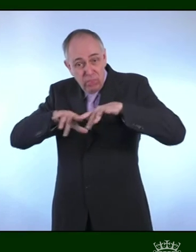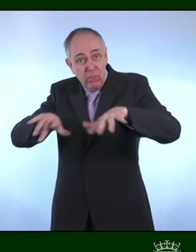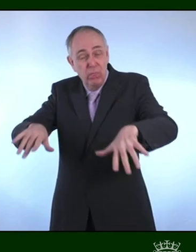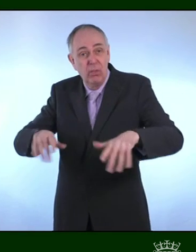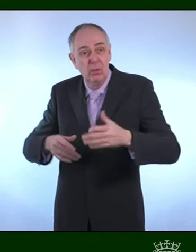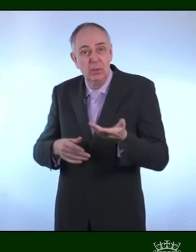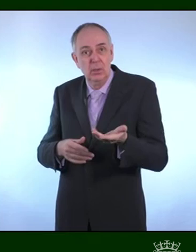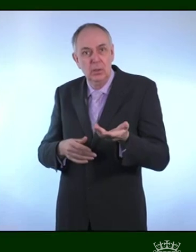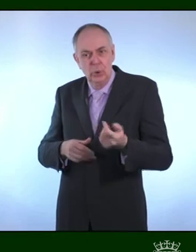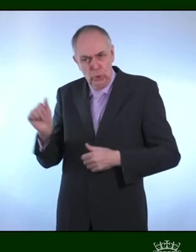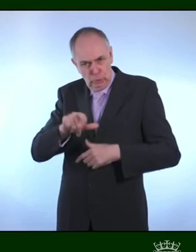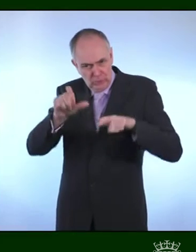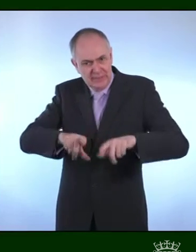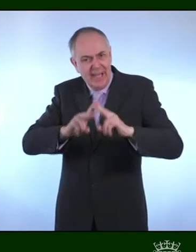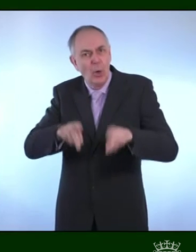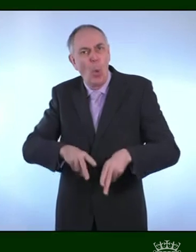Should they stay at home to save lives?